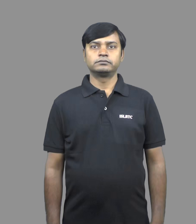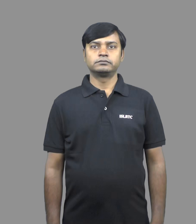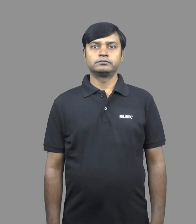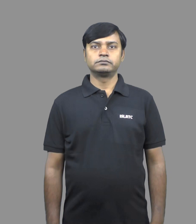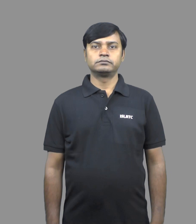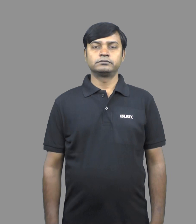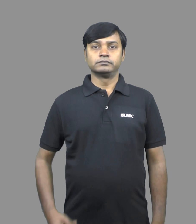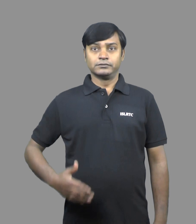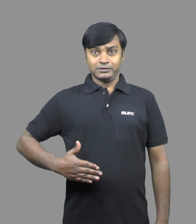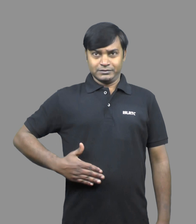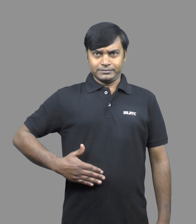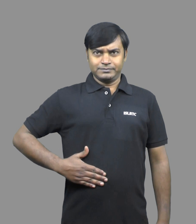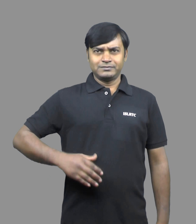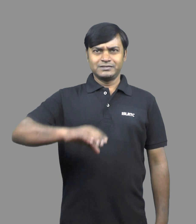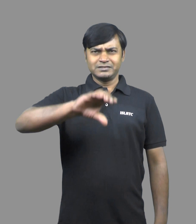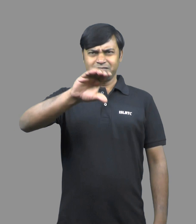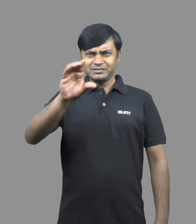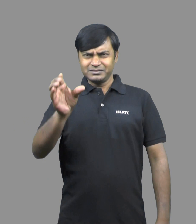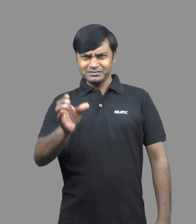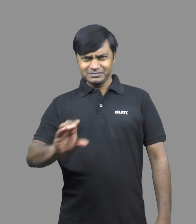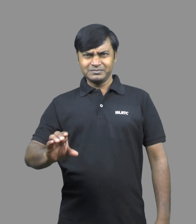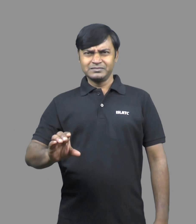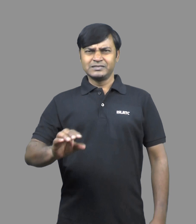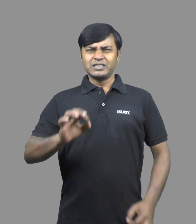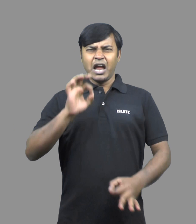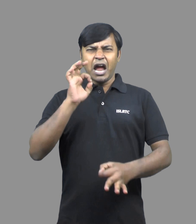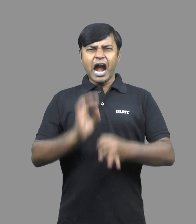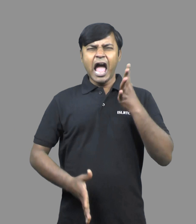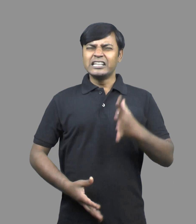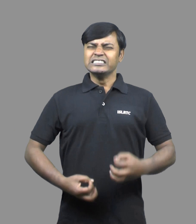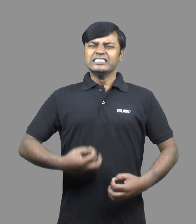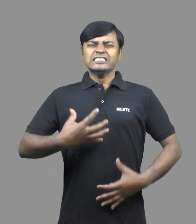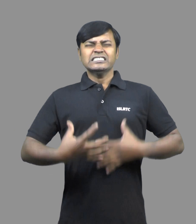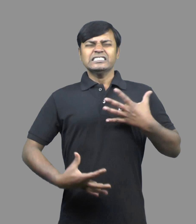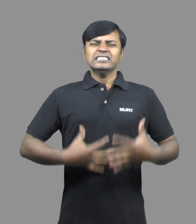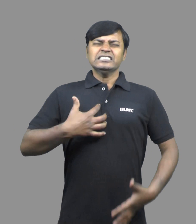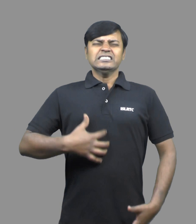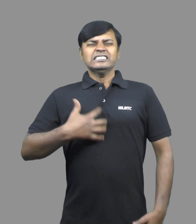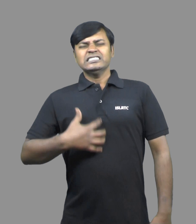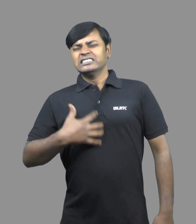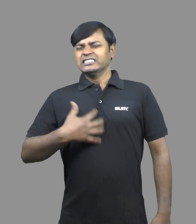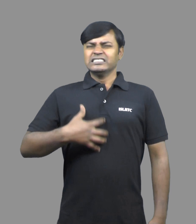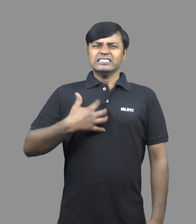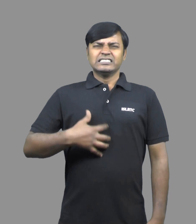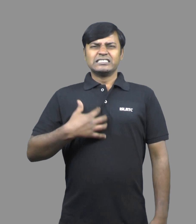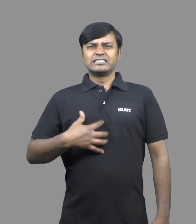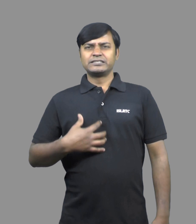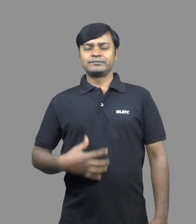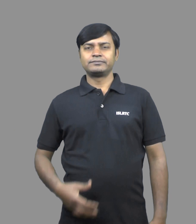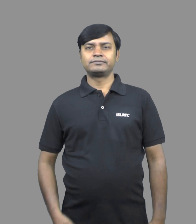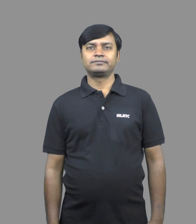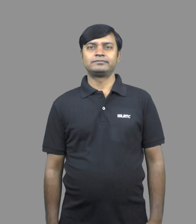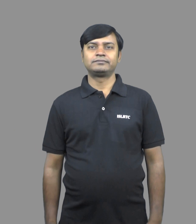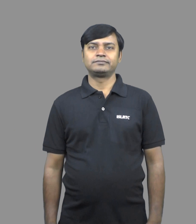Acidity